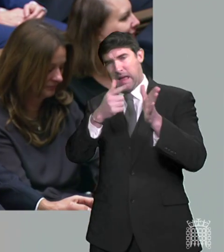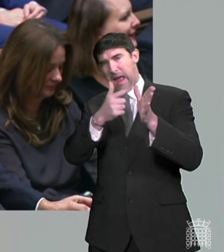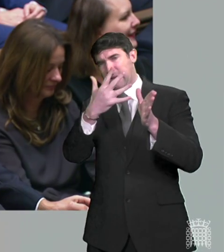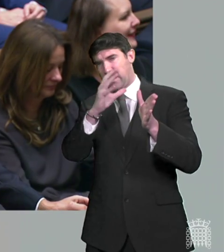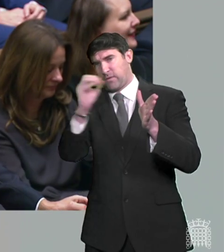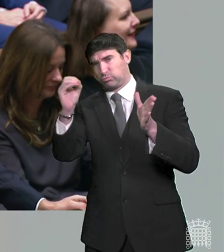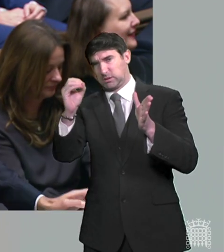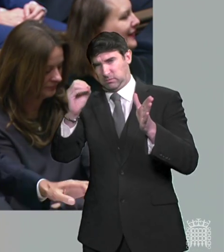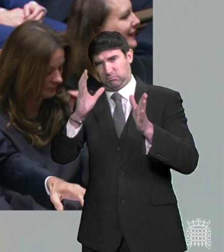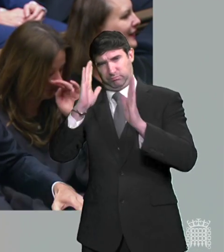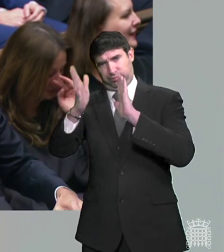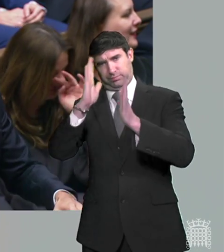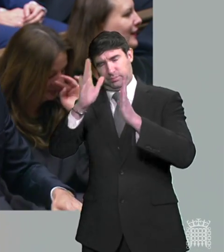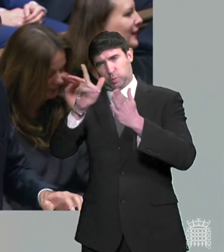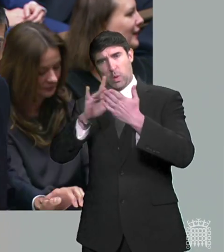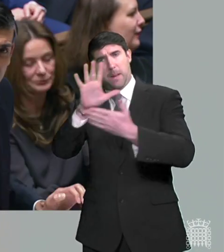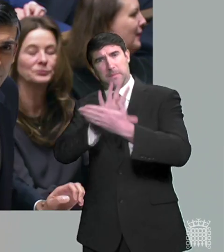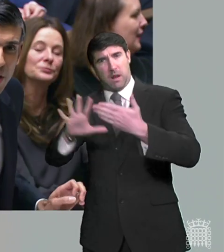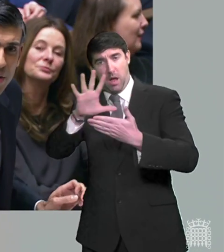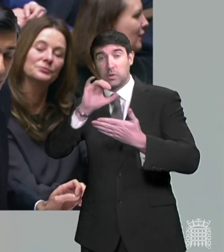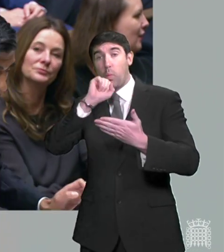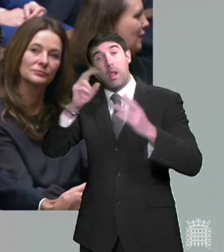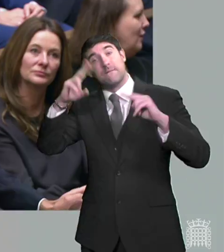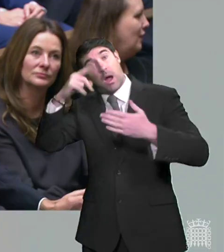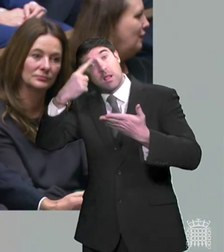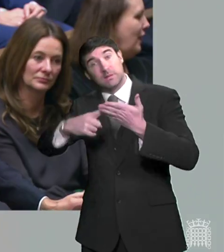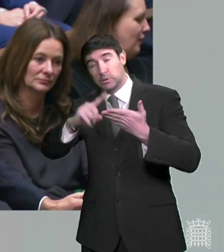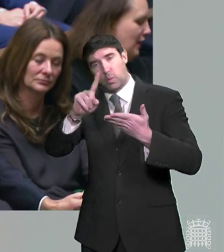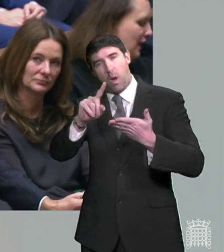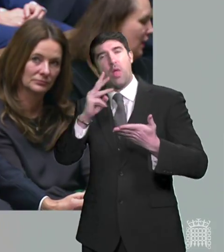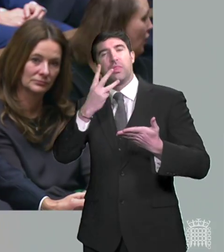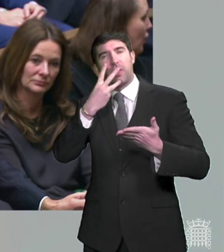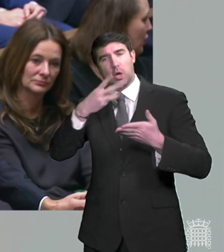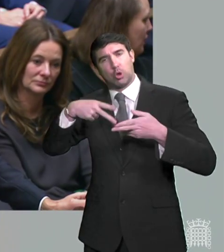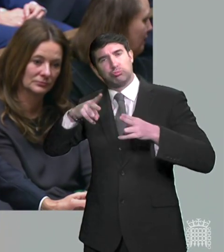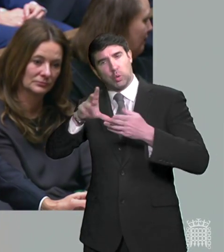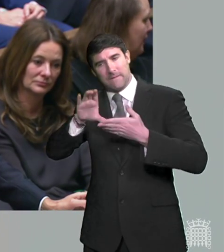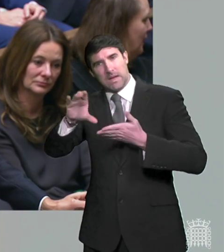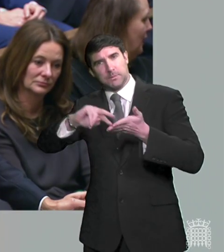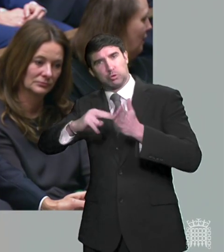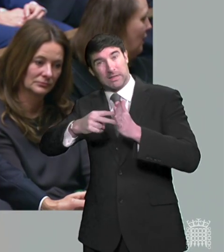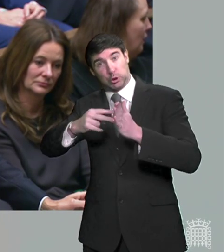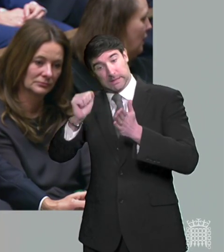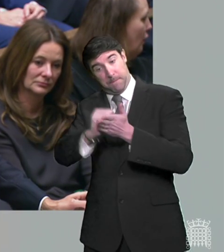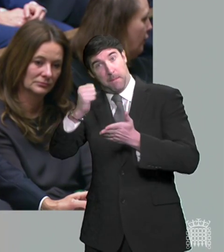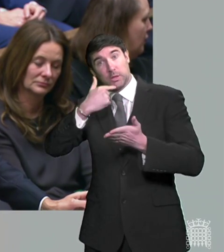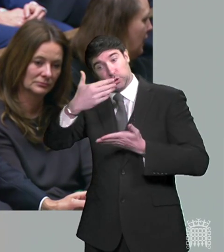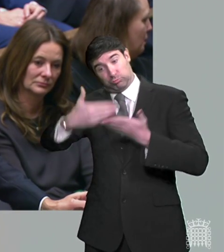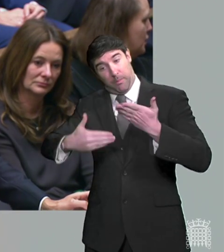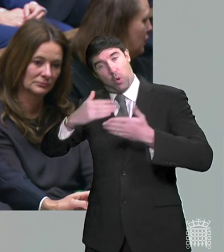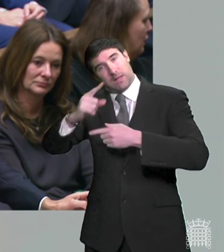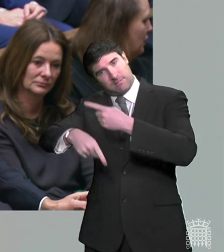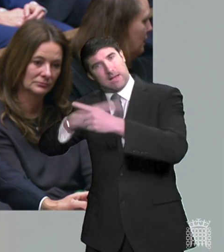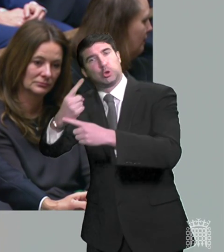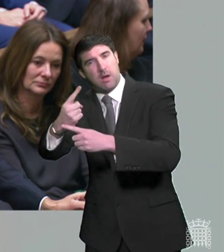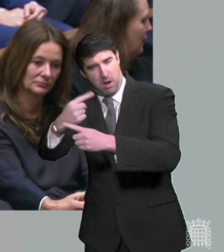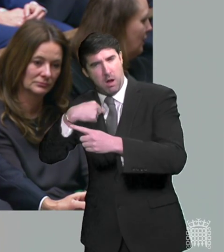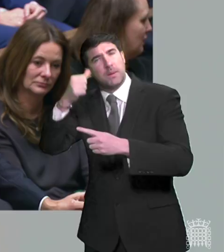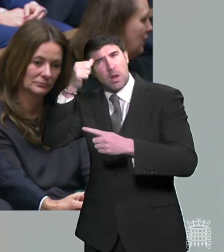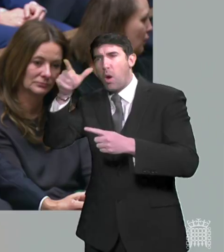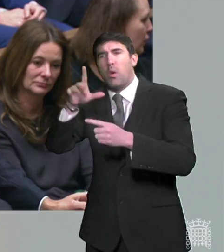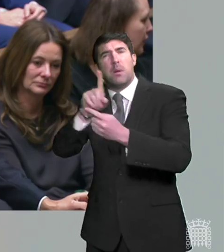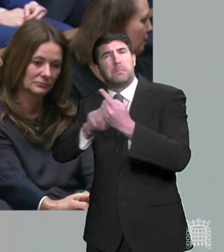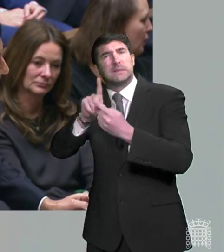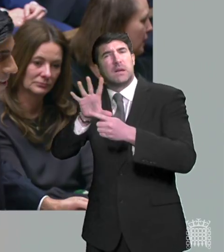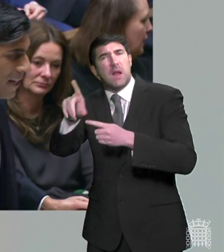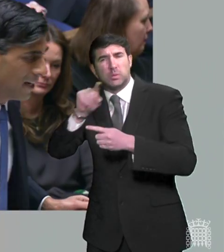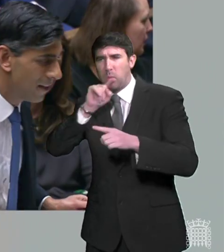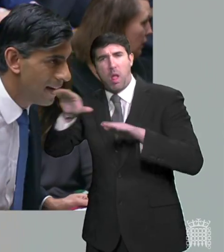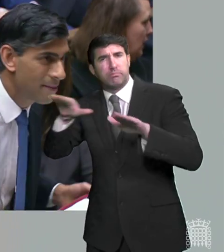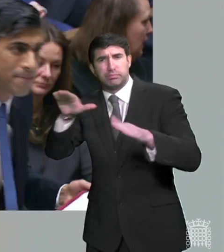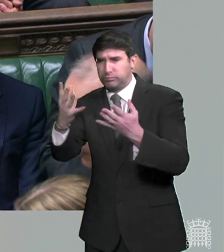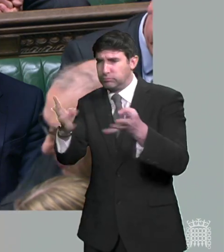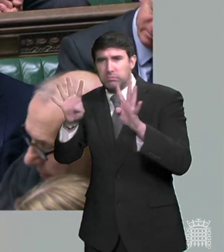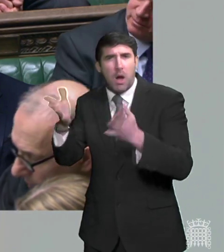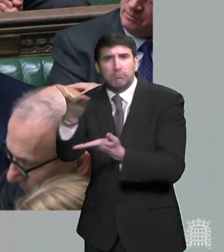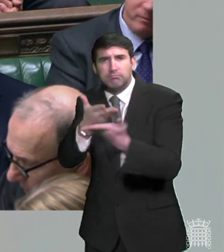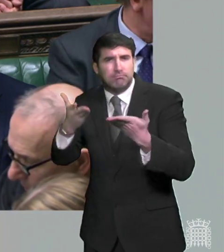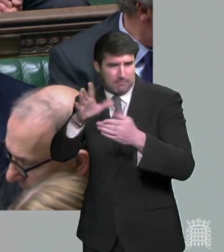Final decisions on the scheme will be made in the third road investment strategy, which will be fully published next year, but I know my honourable Friend will be contacting Ministers in the relevant Departments to invite them to hear her case.